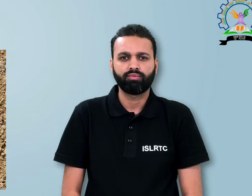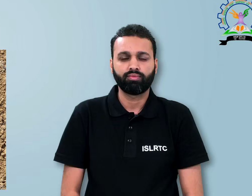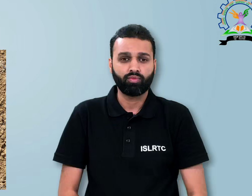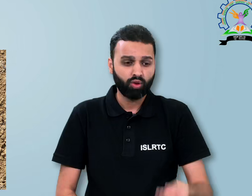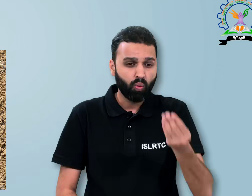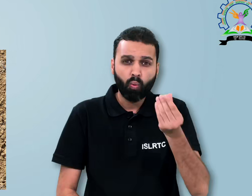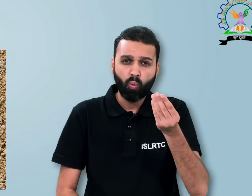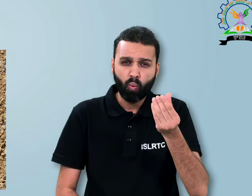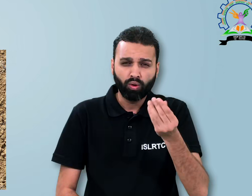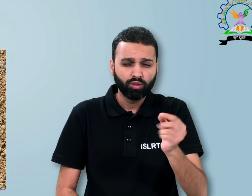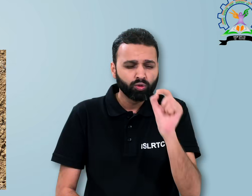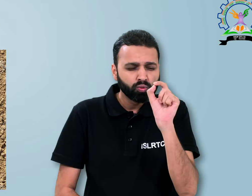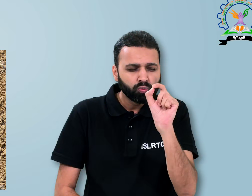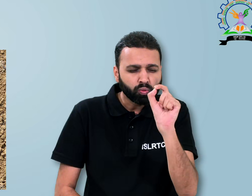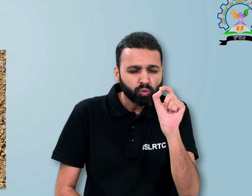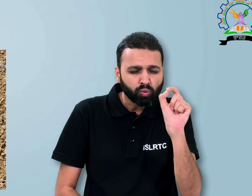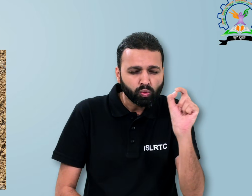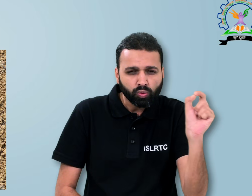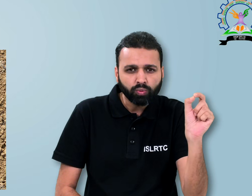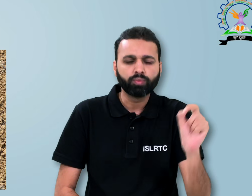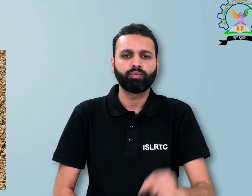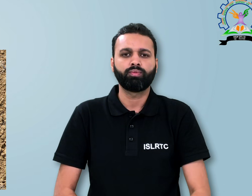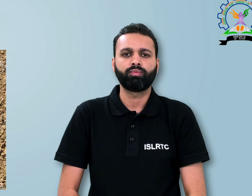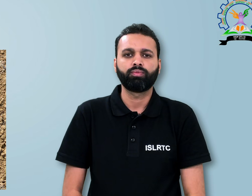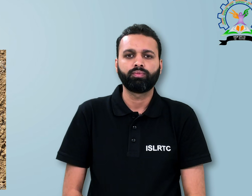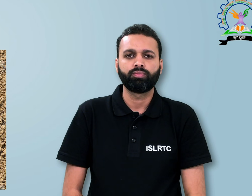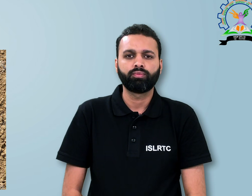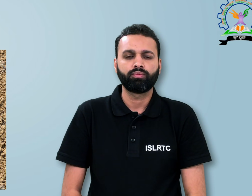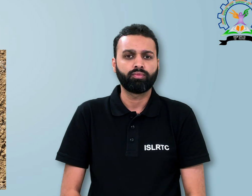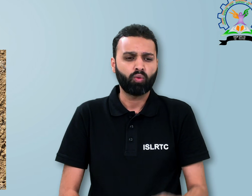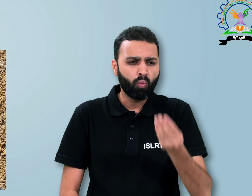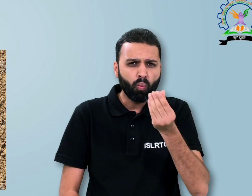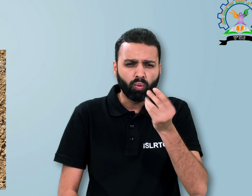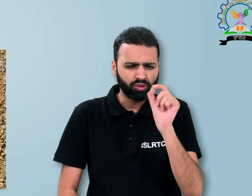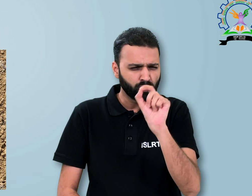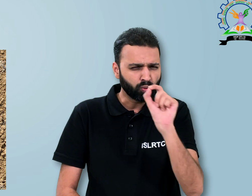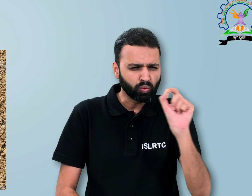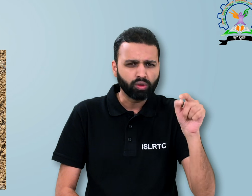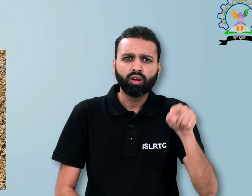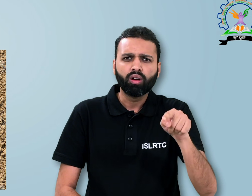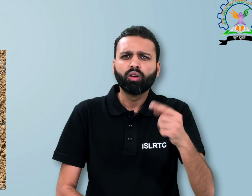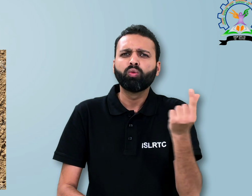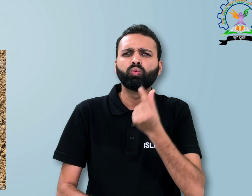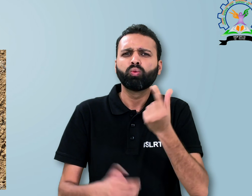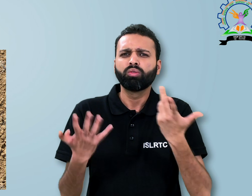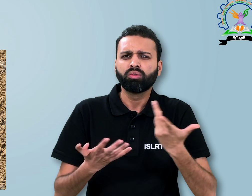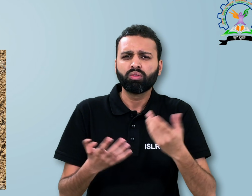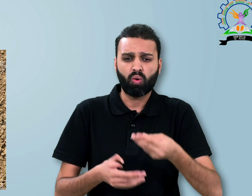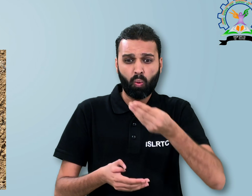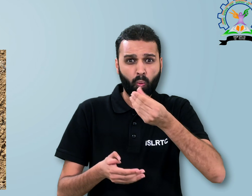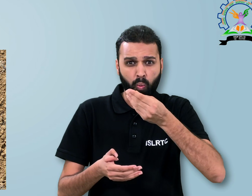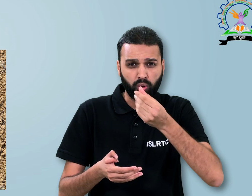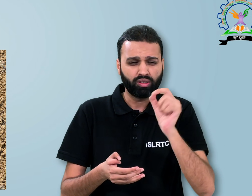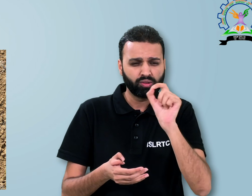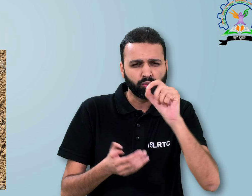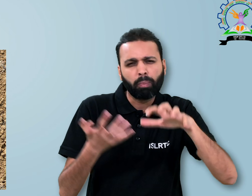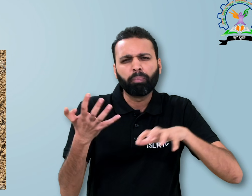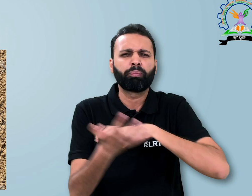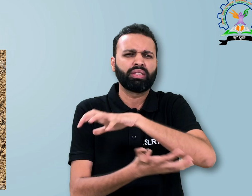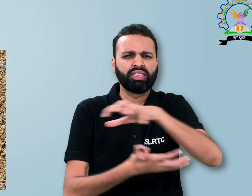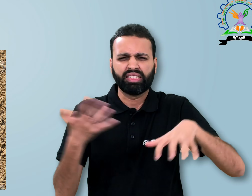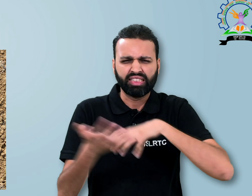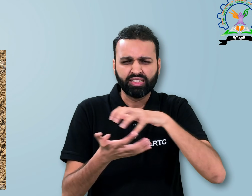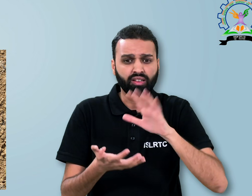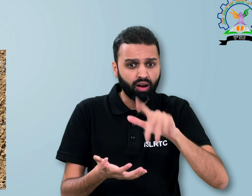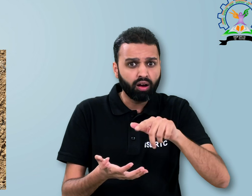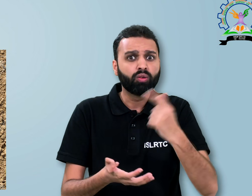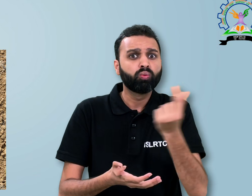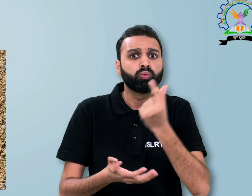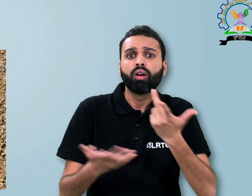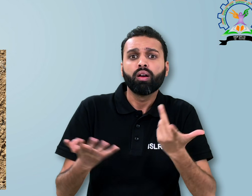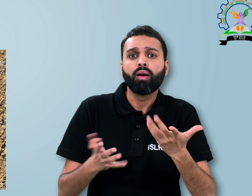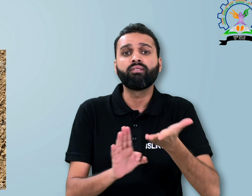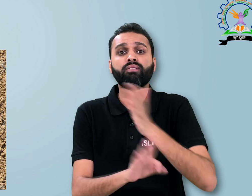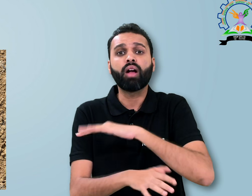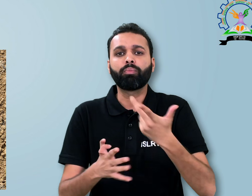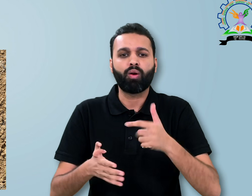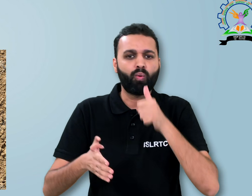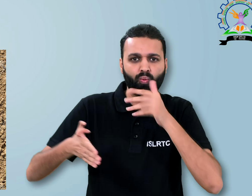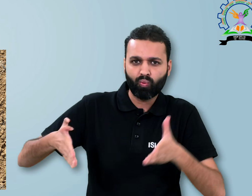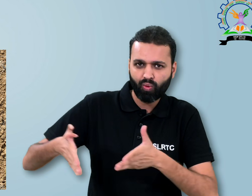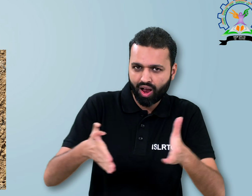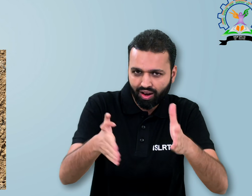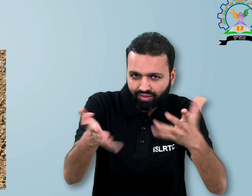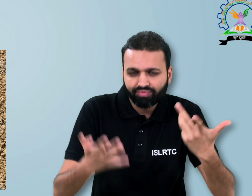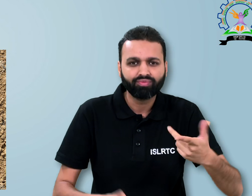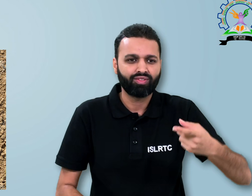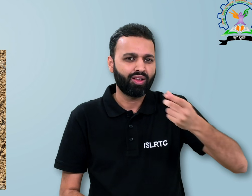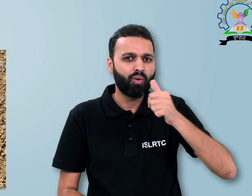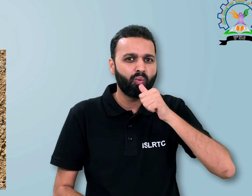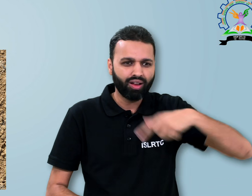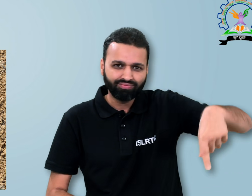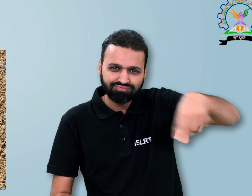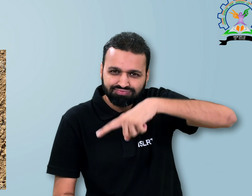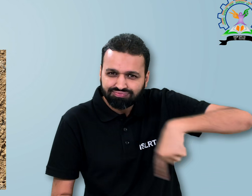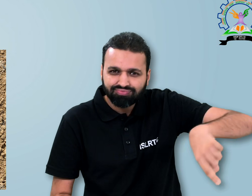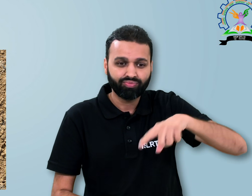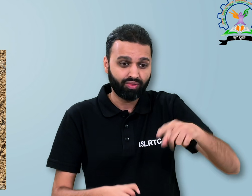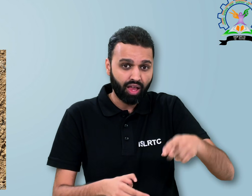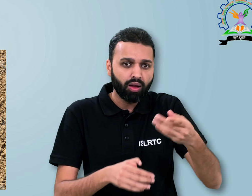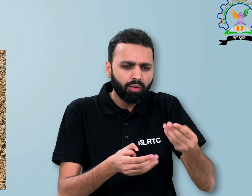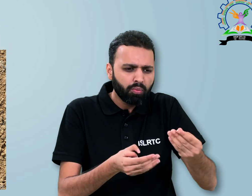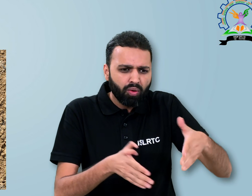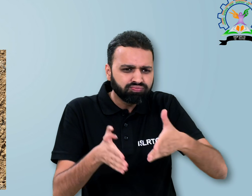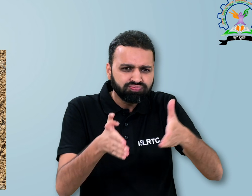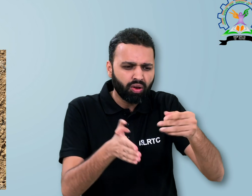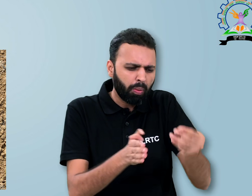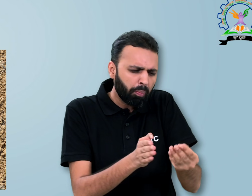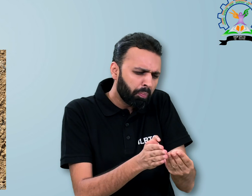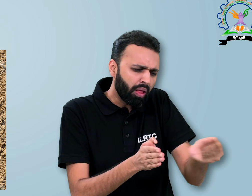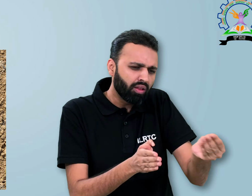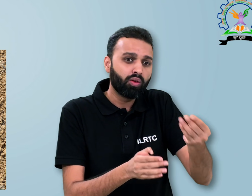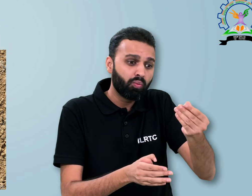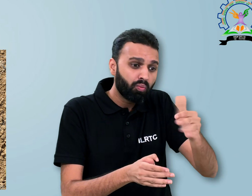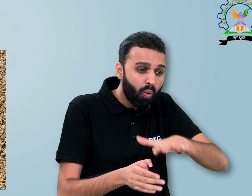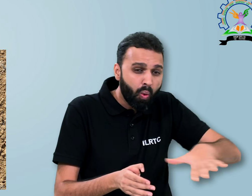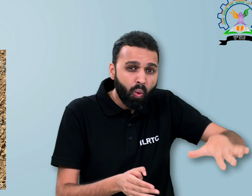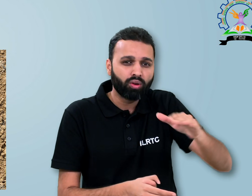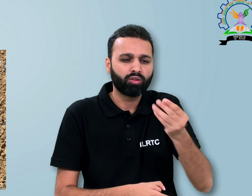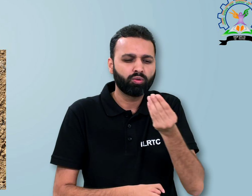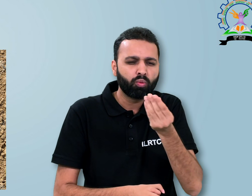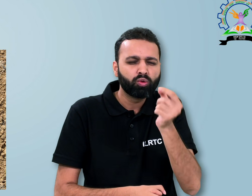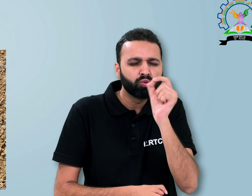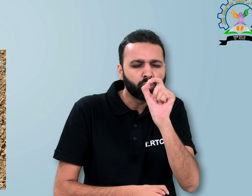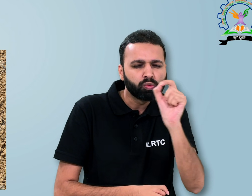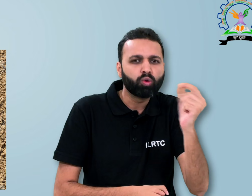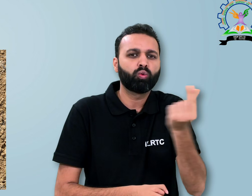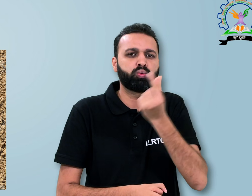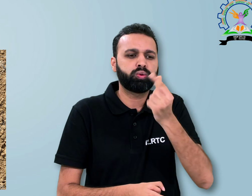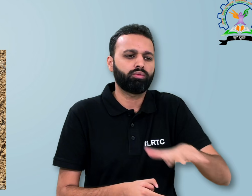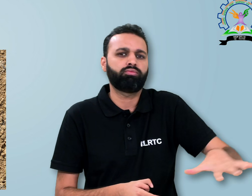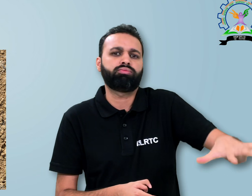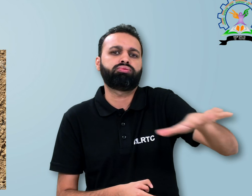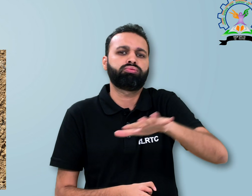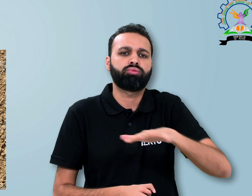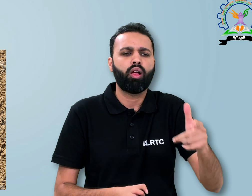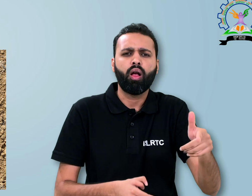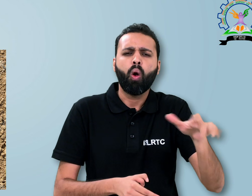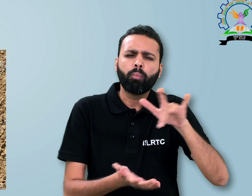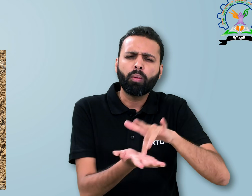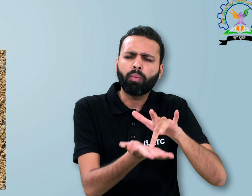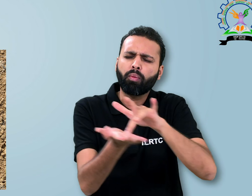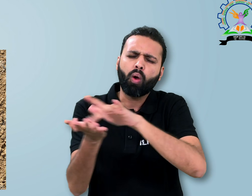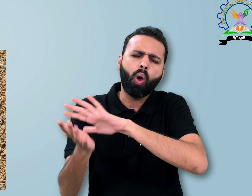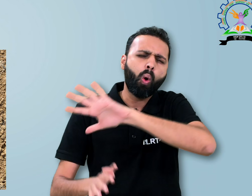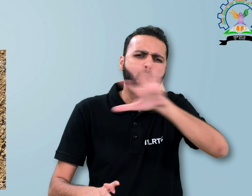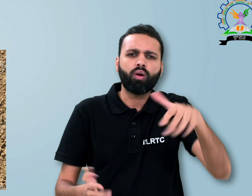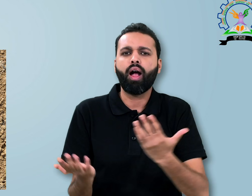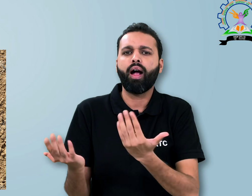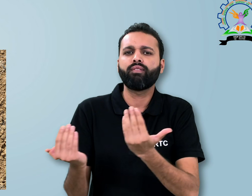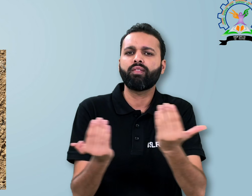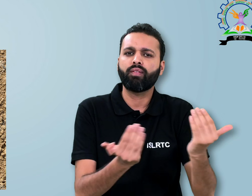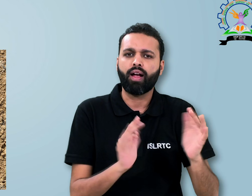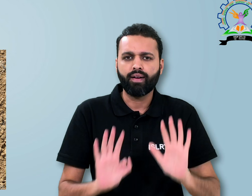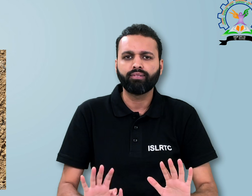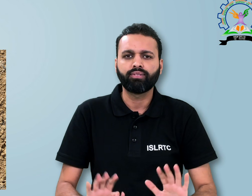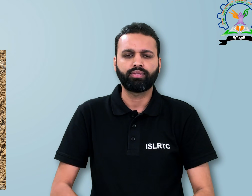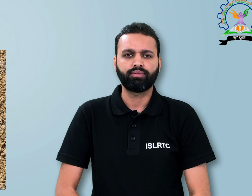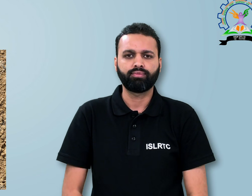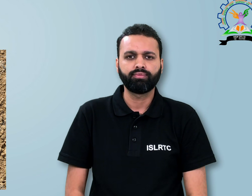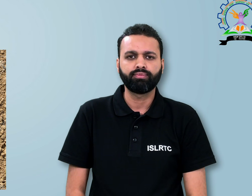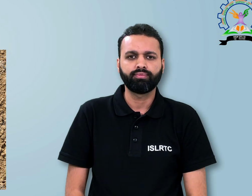Silty Soil Silty soil have small particles and is made up of rock and mineral particles. it is mainly found near the river, lakes and other water bodies.